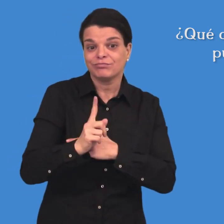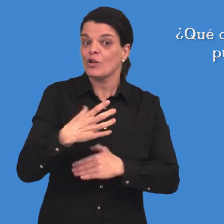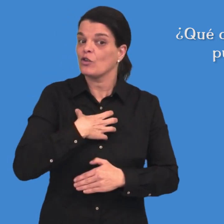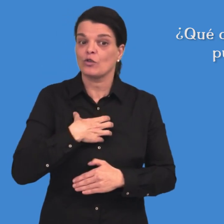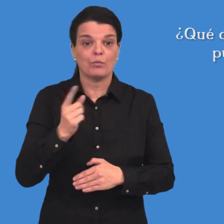poder